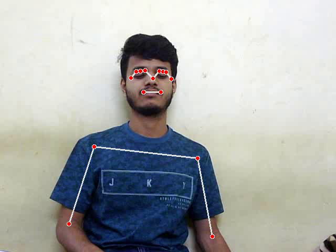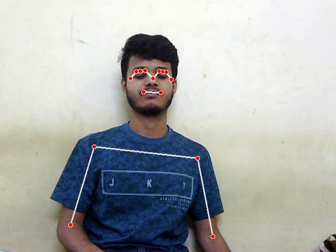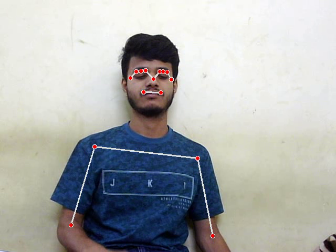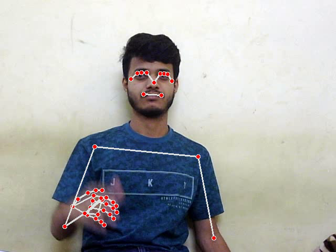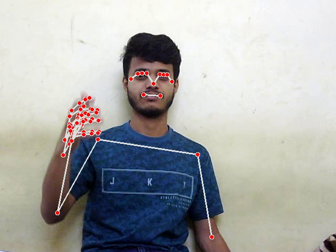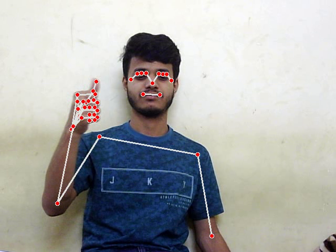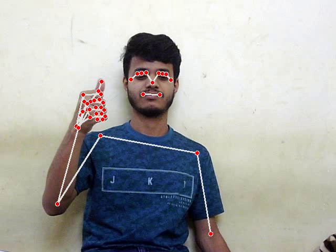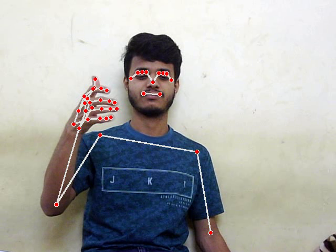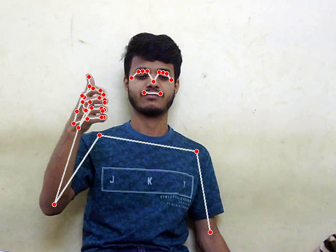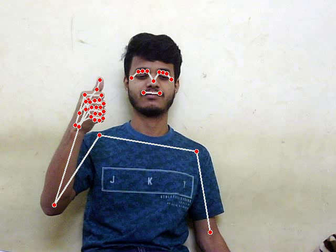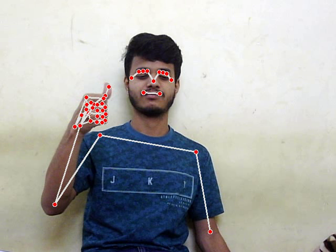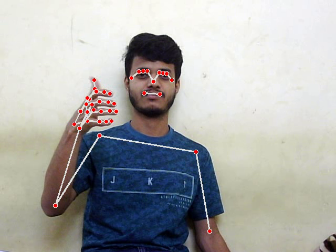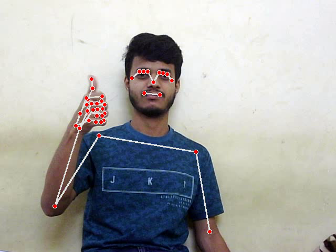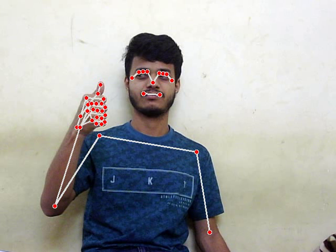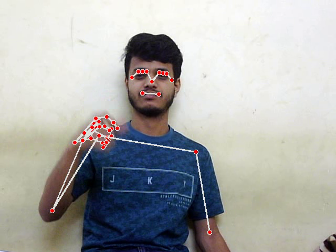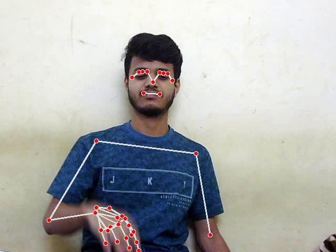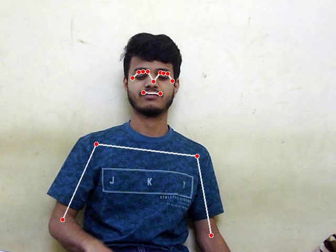milk